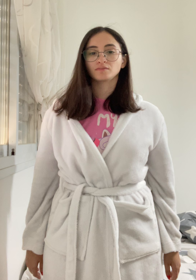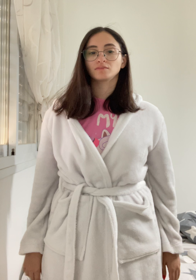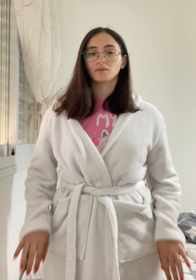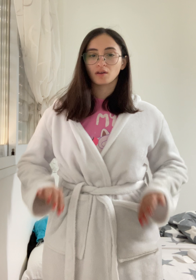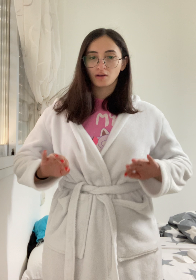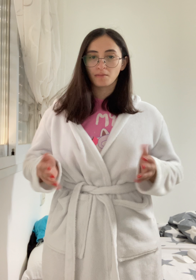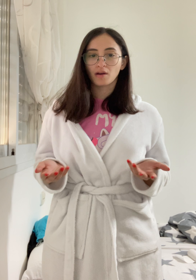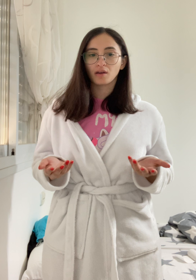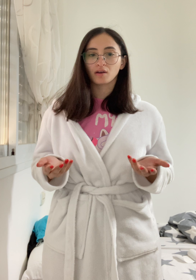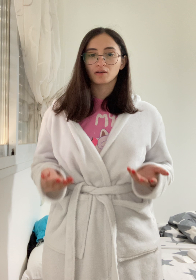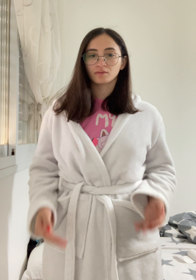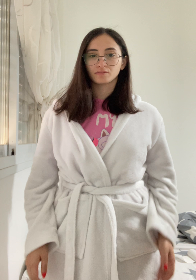מהר